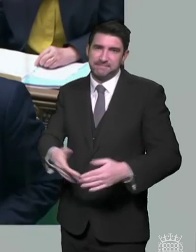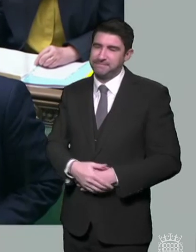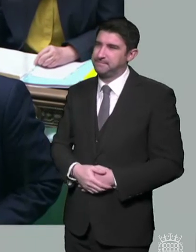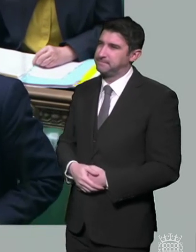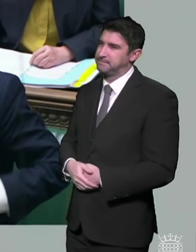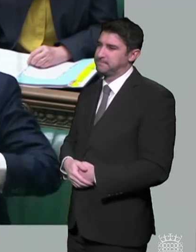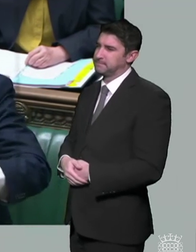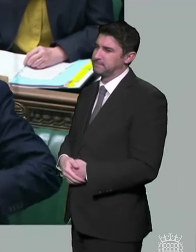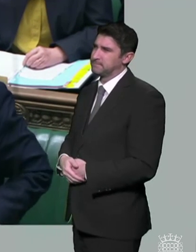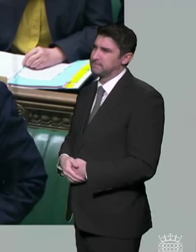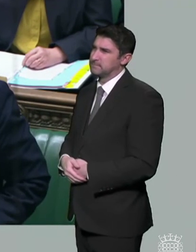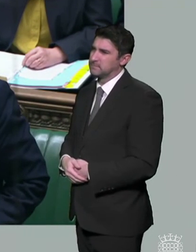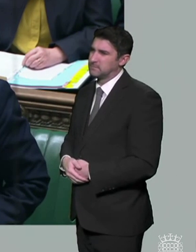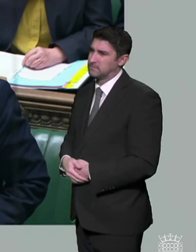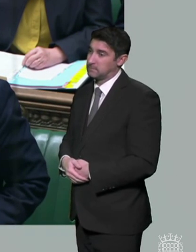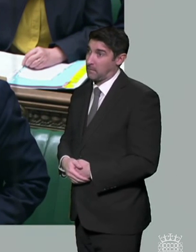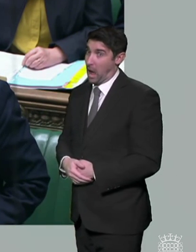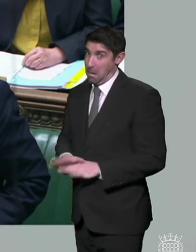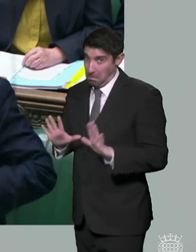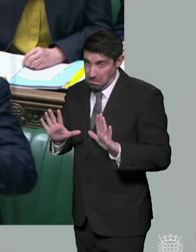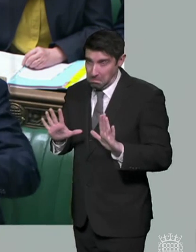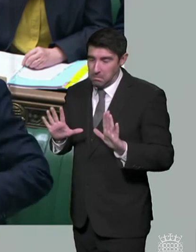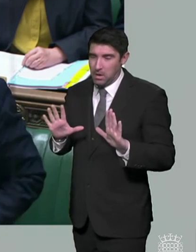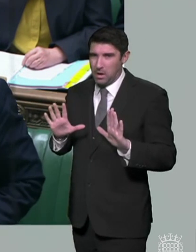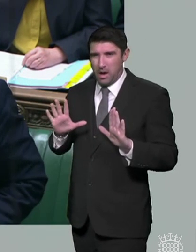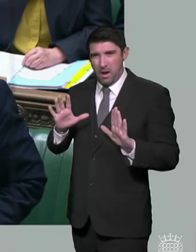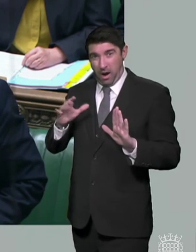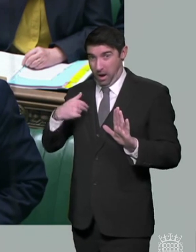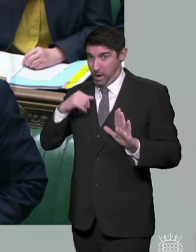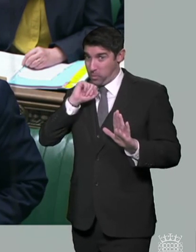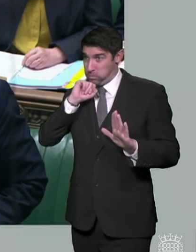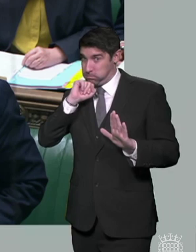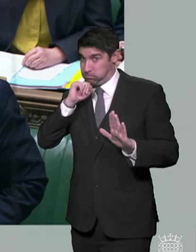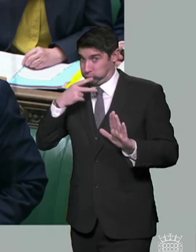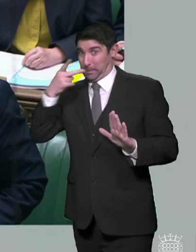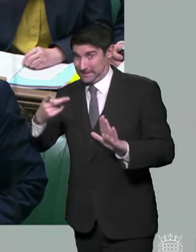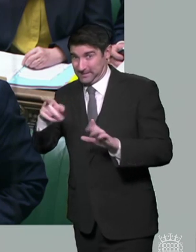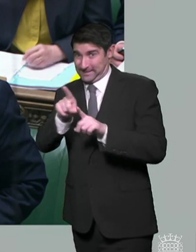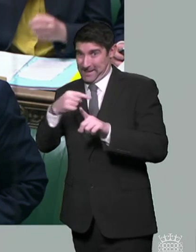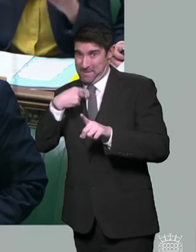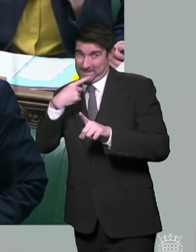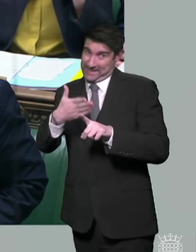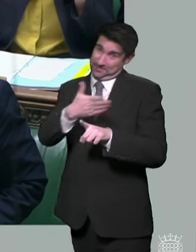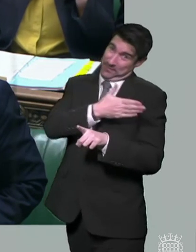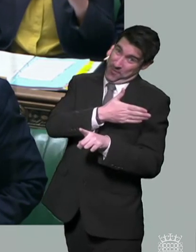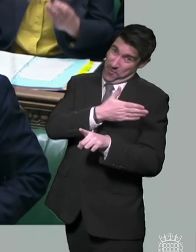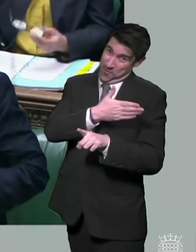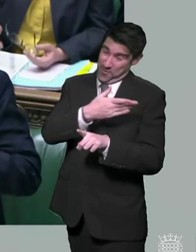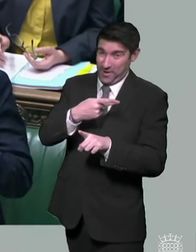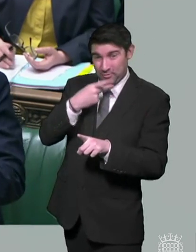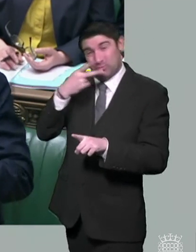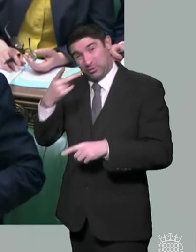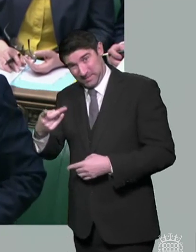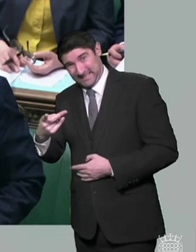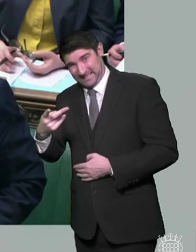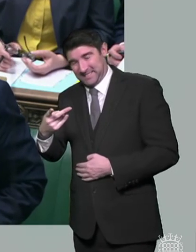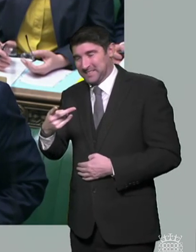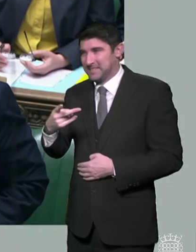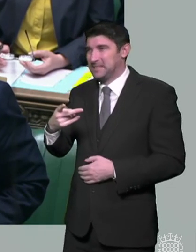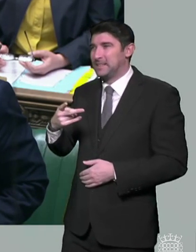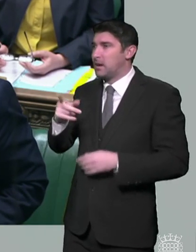With great respect, let me repeat and reinforce what I said to my honourable Friend the Member for Isle of Wight .